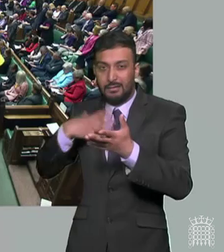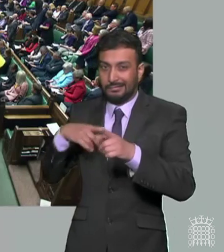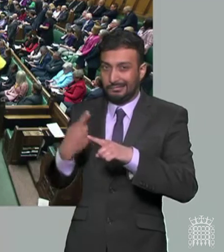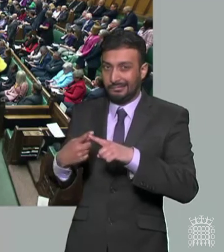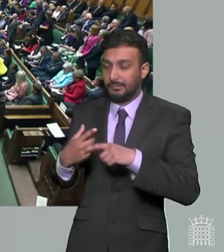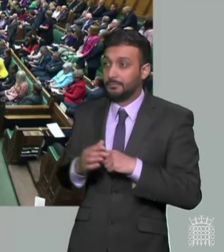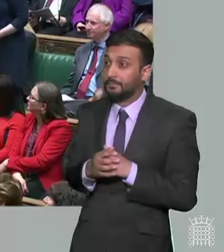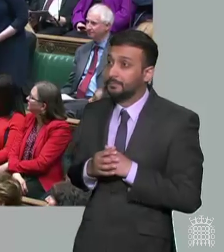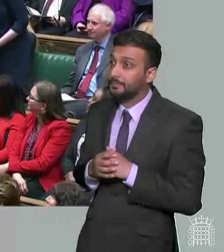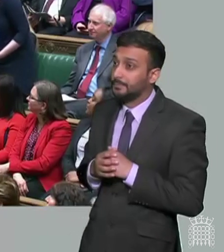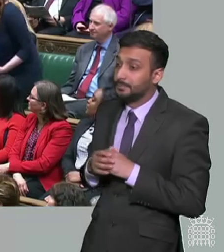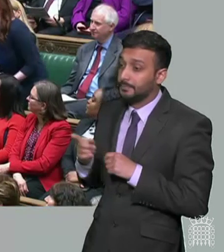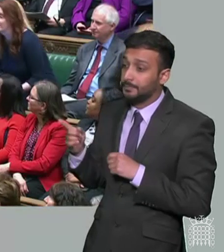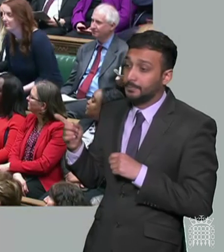the relevant Minister in the Department for Digital, Culture, Media and Sport as soon as possible.